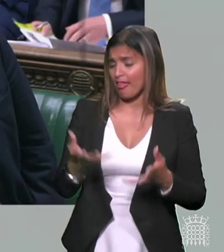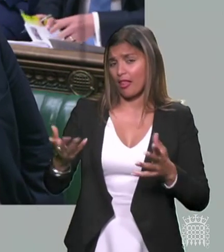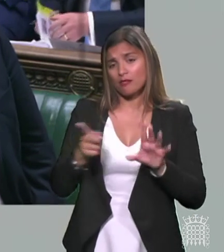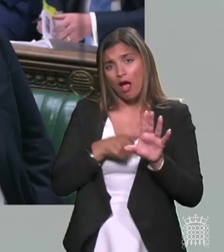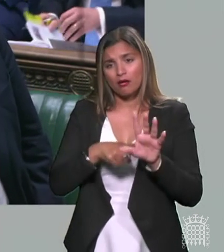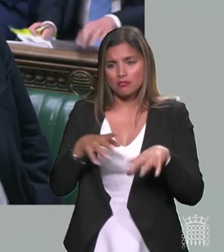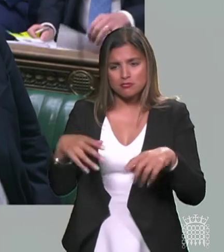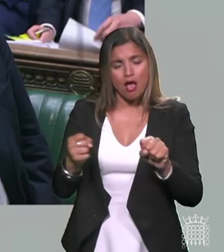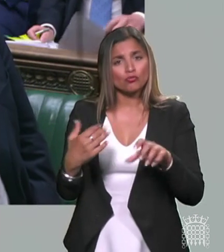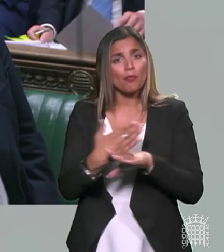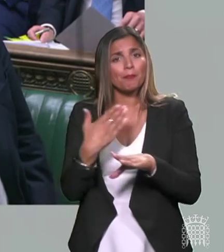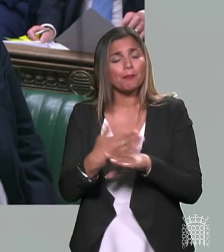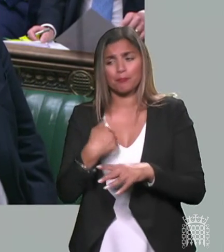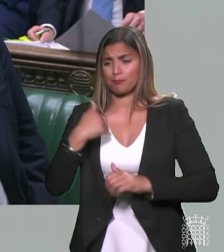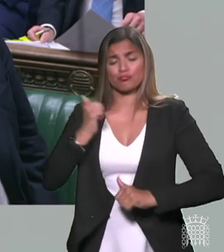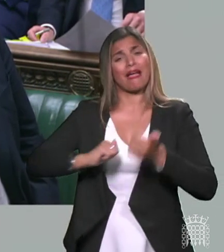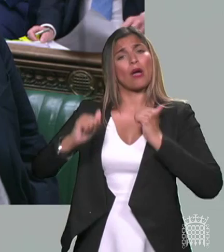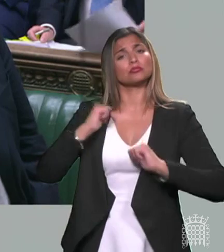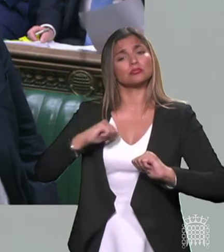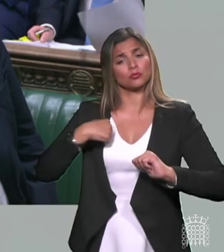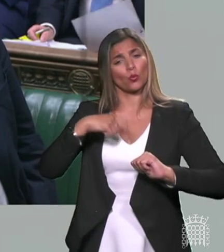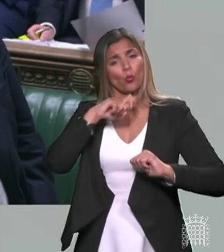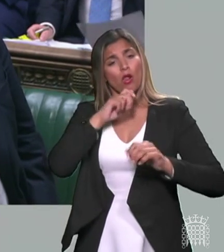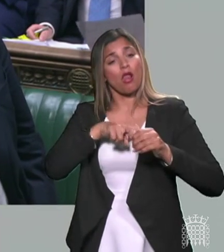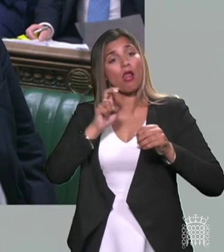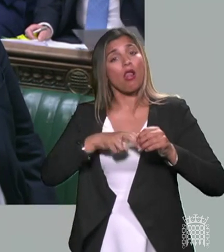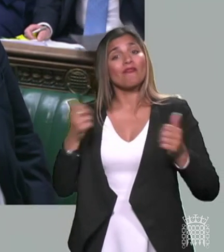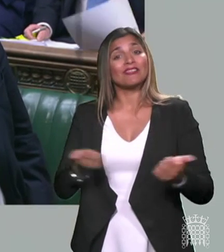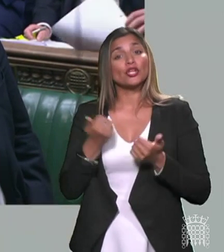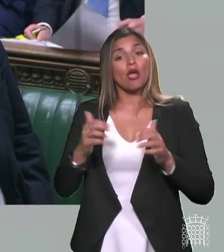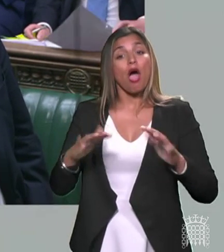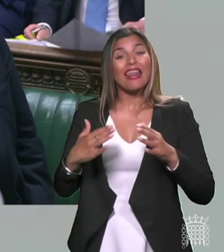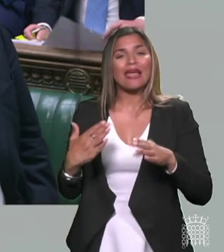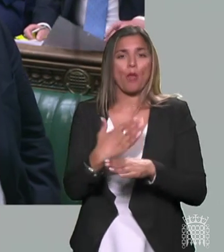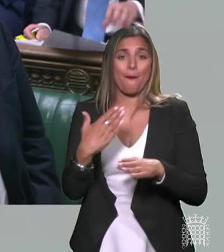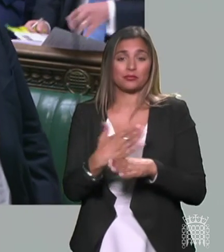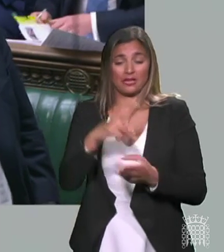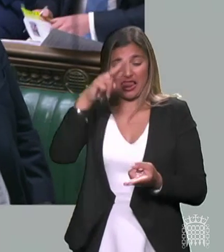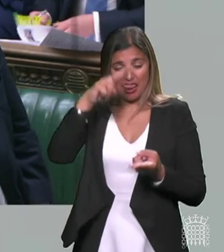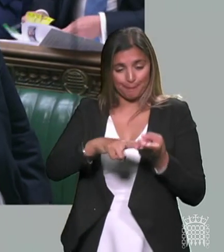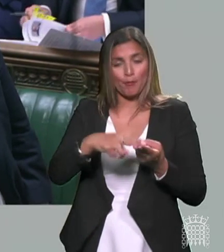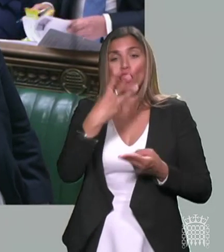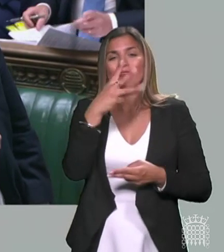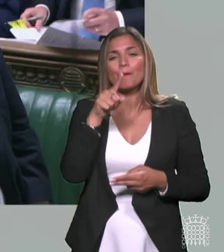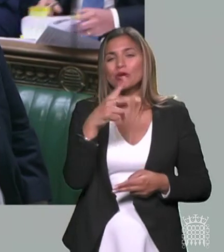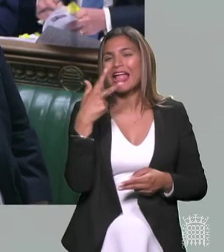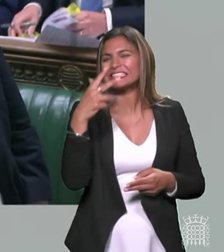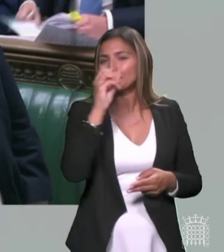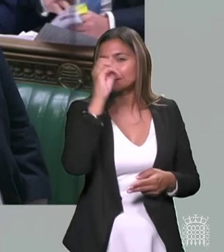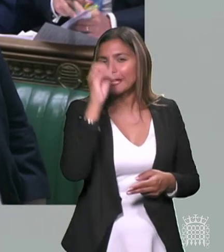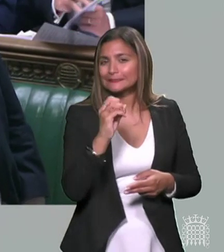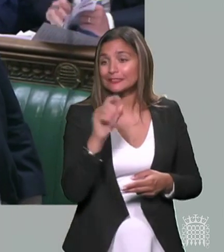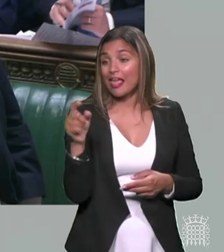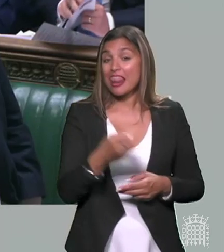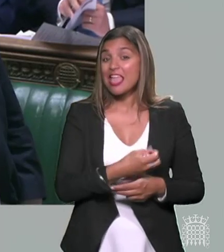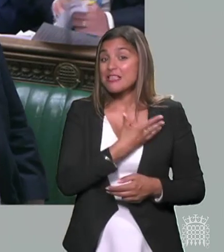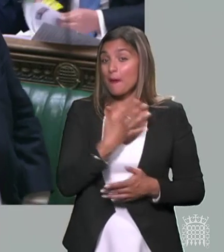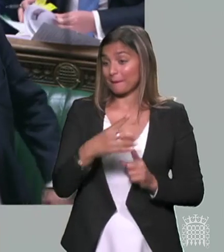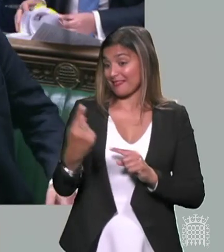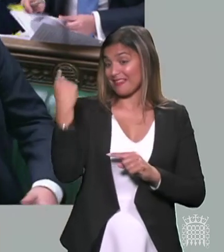I am proud to say that I leave office with unemployment at roughly 3.8%; when Labour last left office it was at 8%.